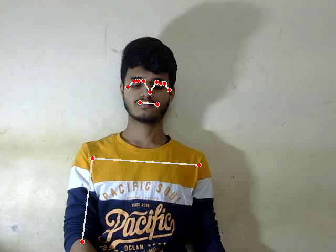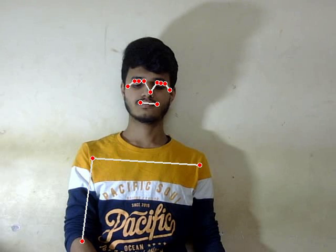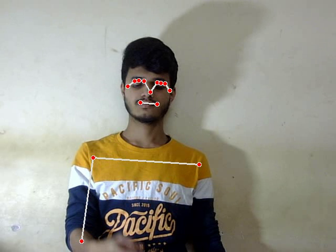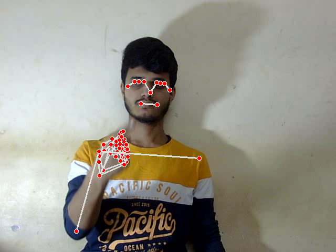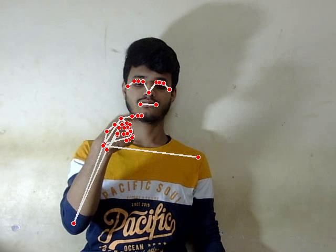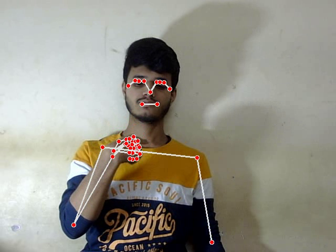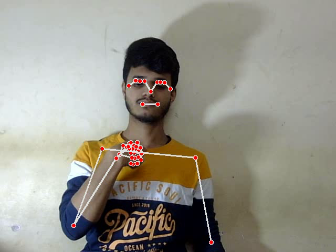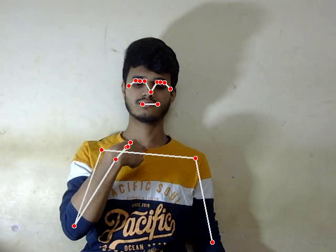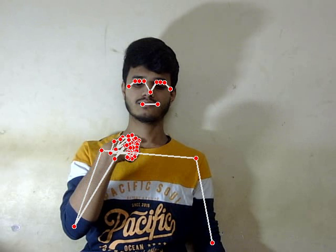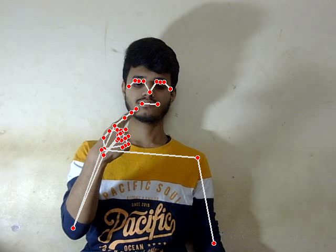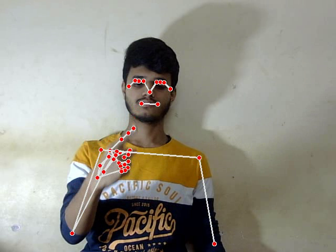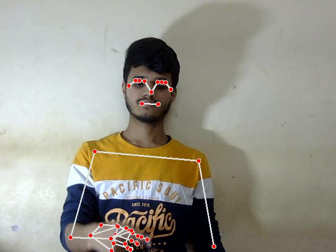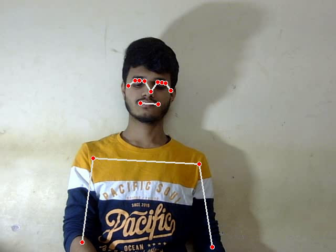I